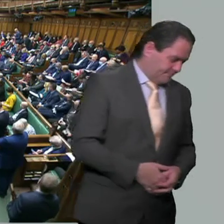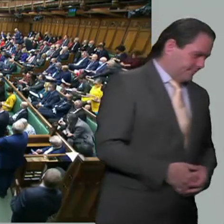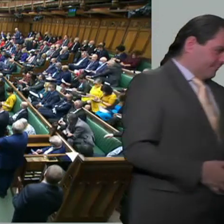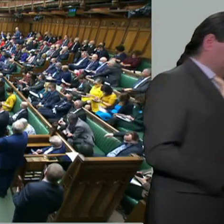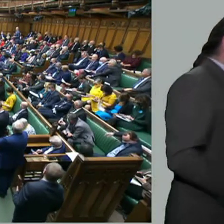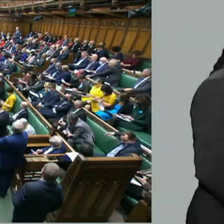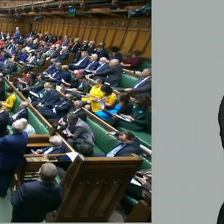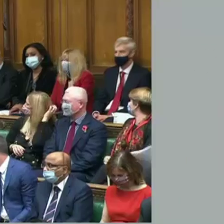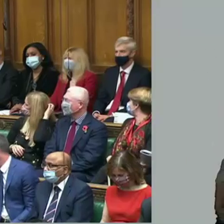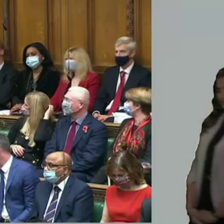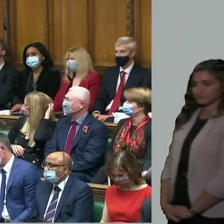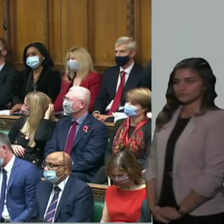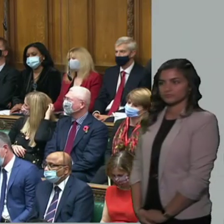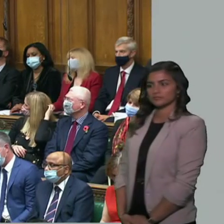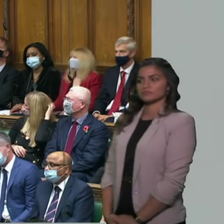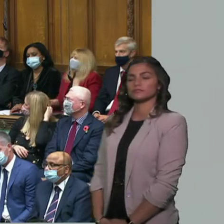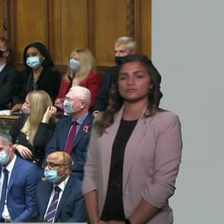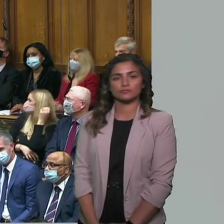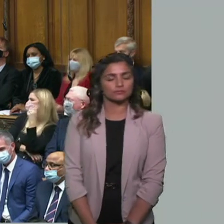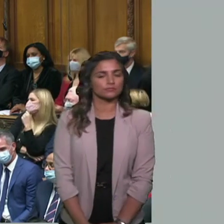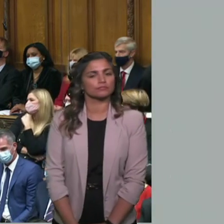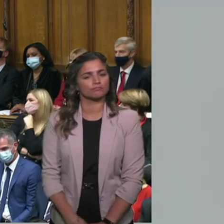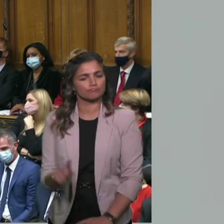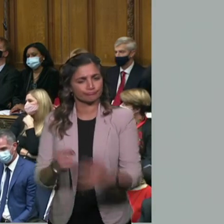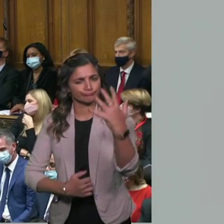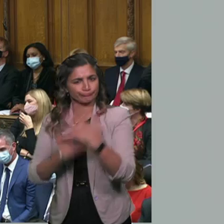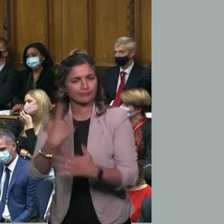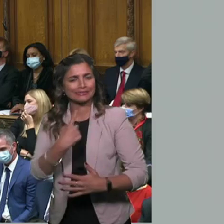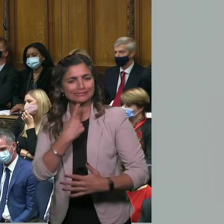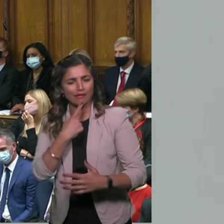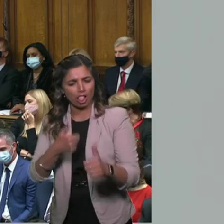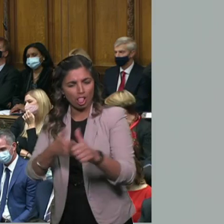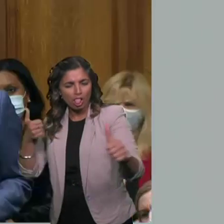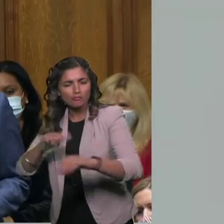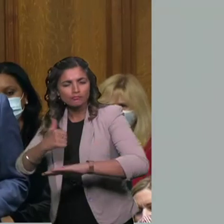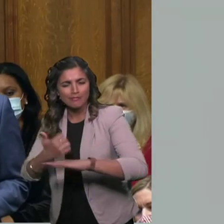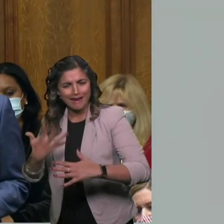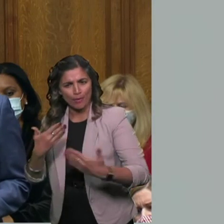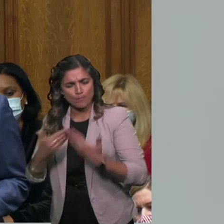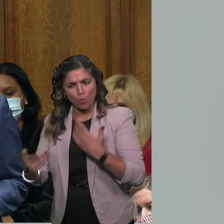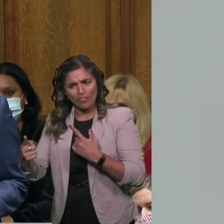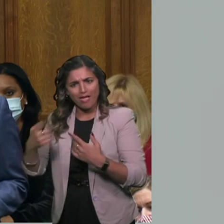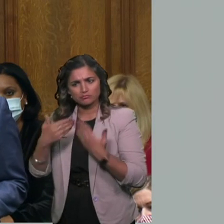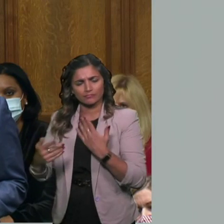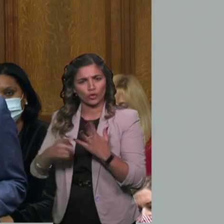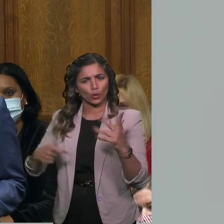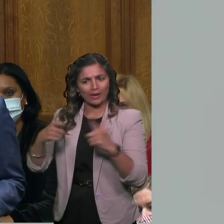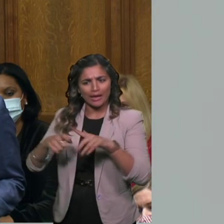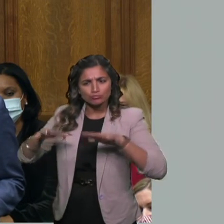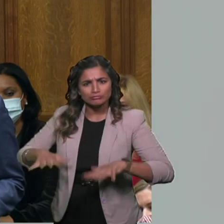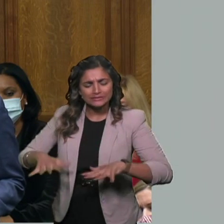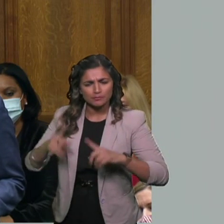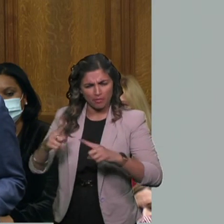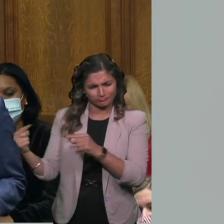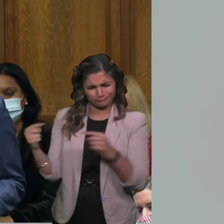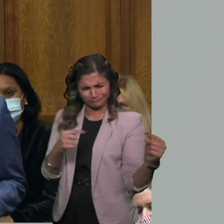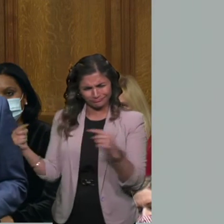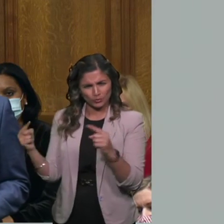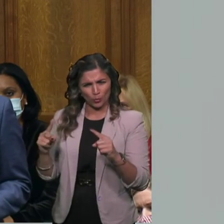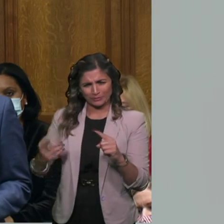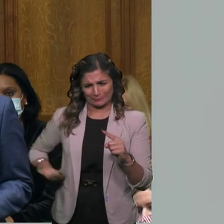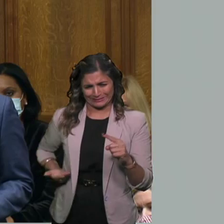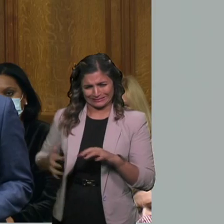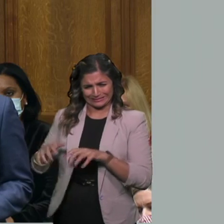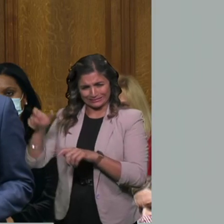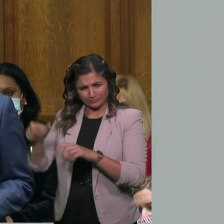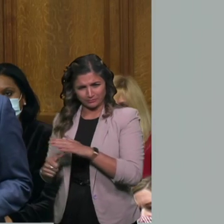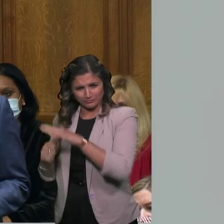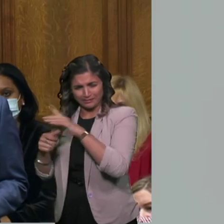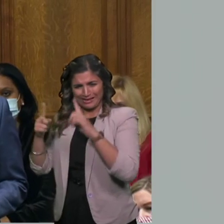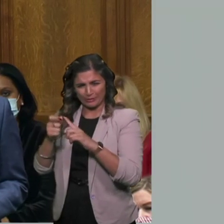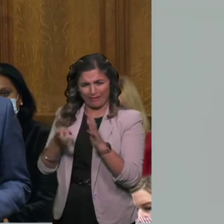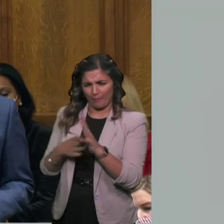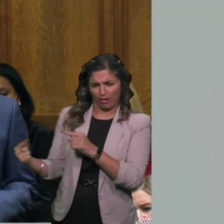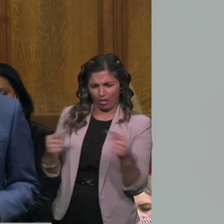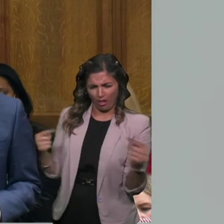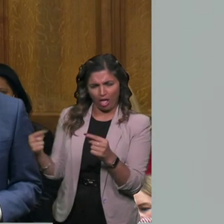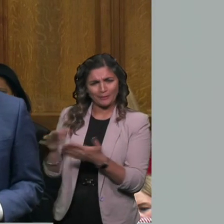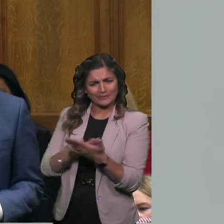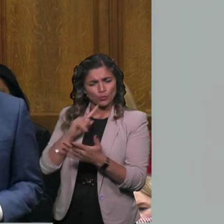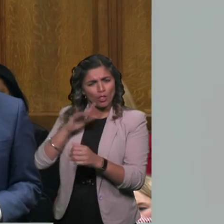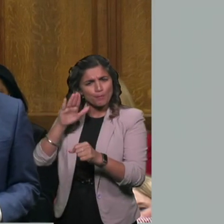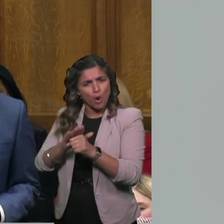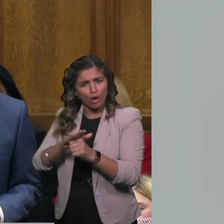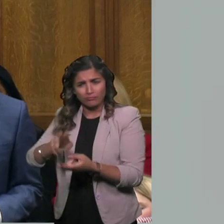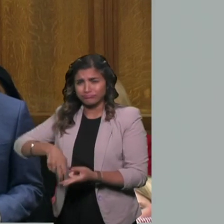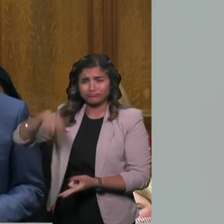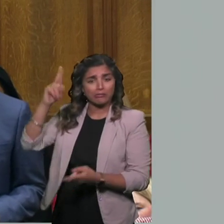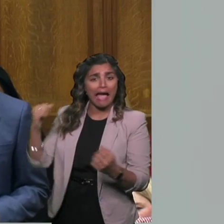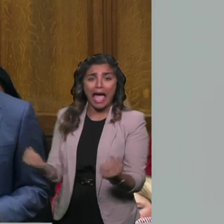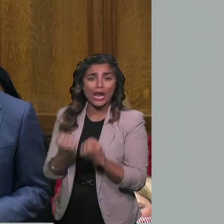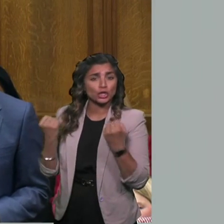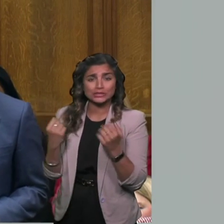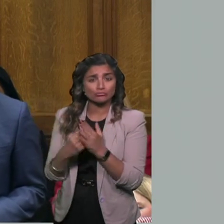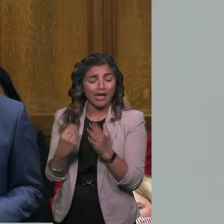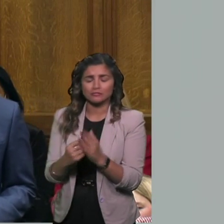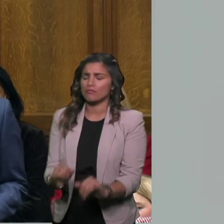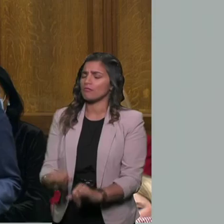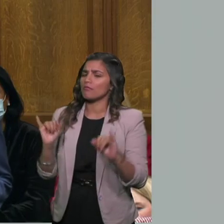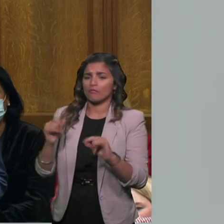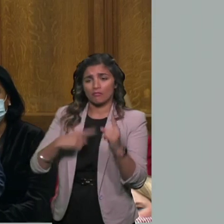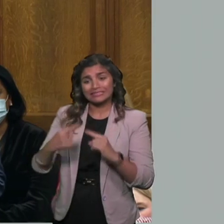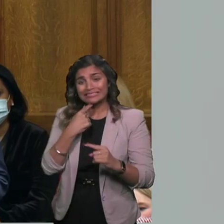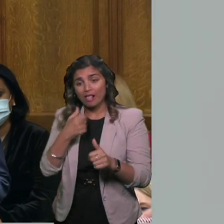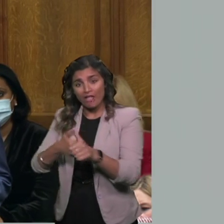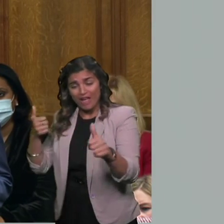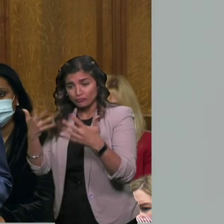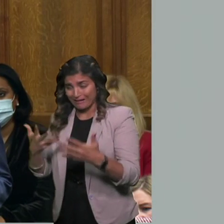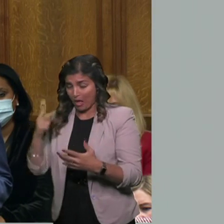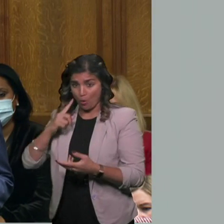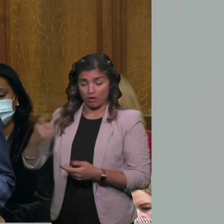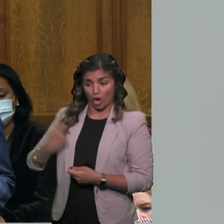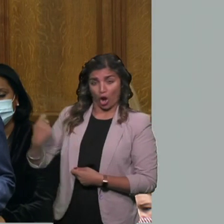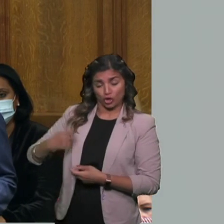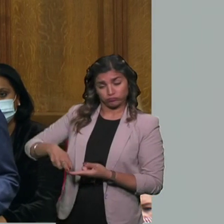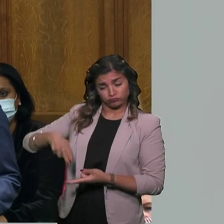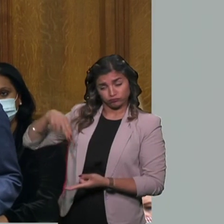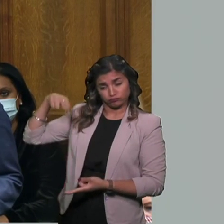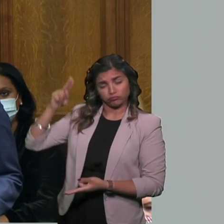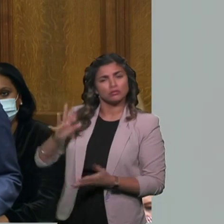A thriving steel industry is the foundation of a more productive and resilient Britain, yet bickering between the Chancellor and the Secretary of State for Business, Energy and Industrial Strategy is blocking the chance to tackle the sky-high energy prices that our steelmakers have been facing since long before the current price spikes.